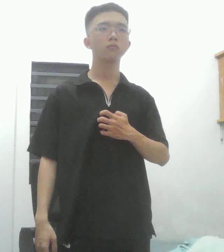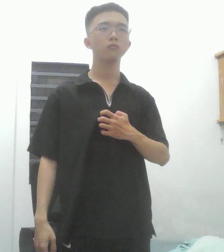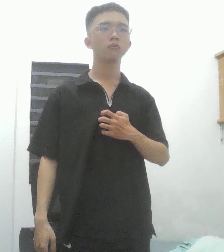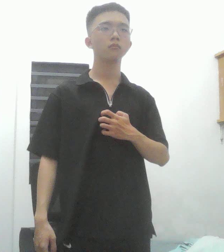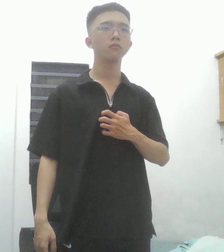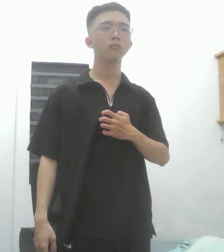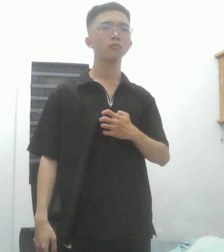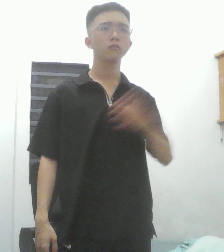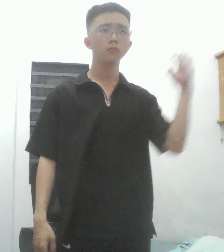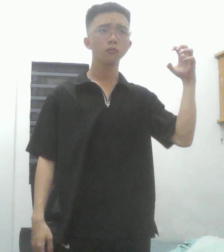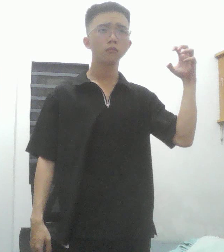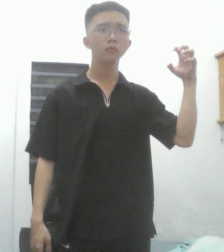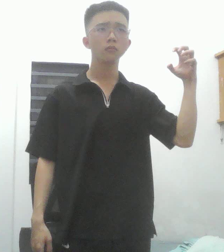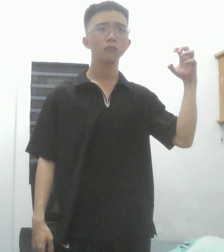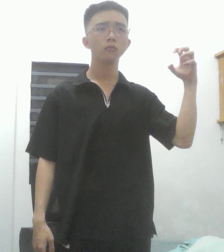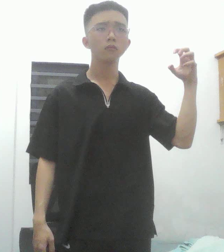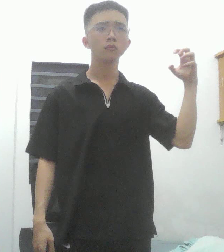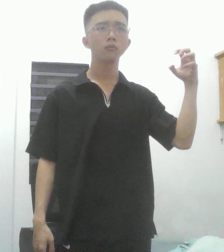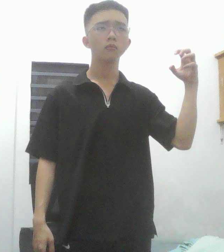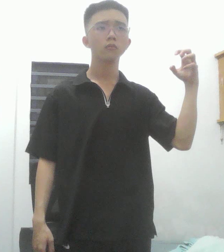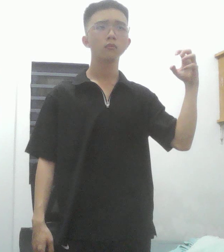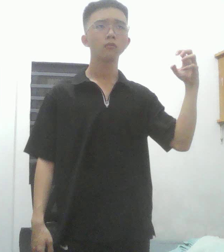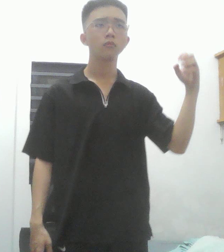tuc gian